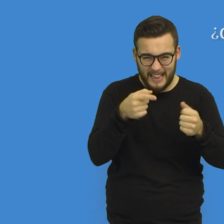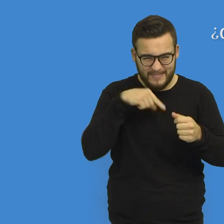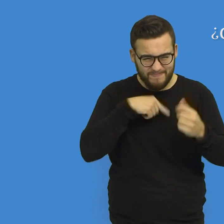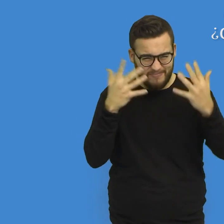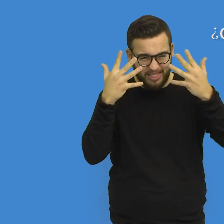sentir